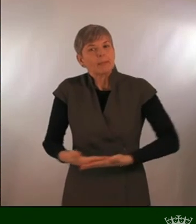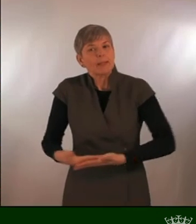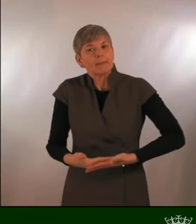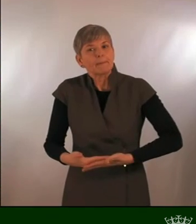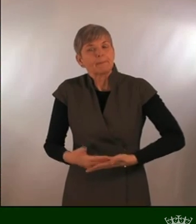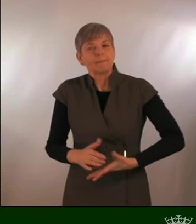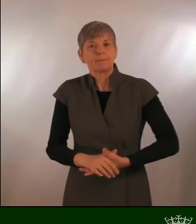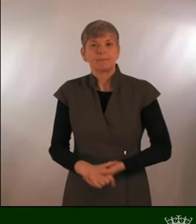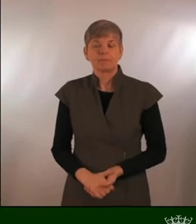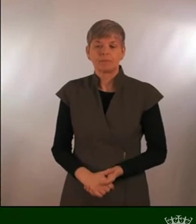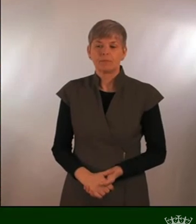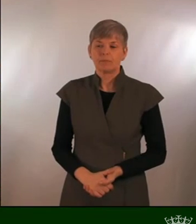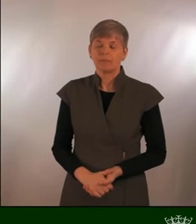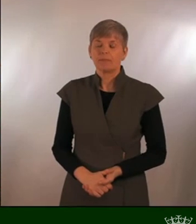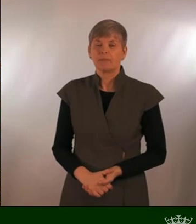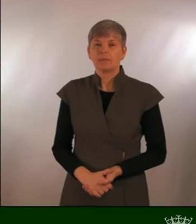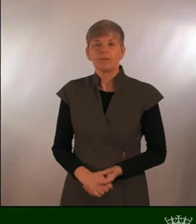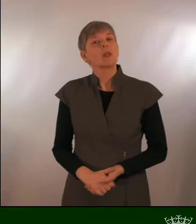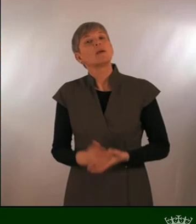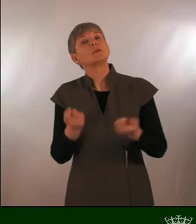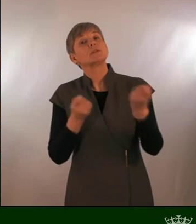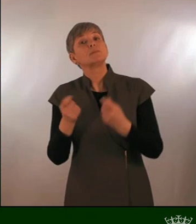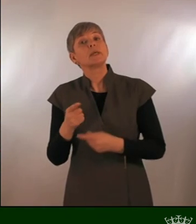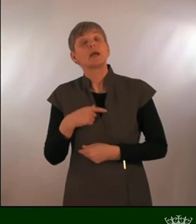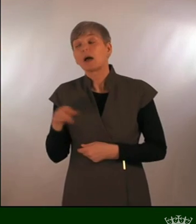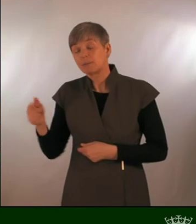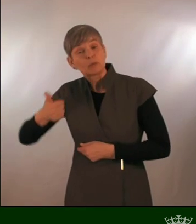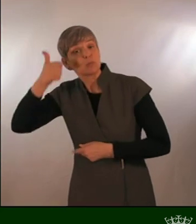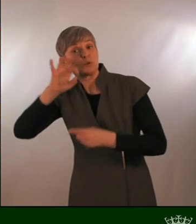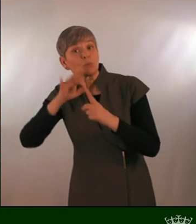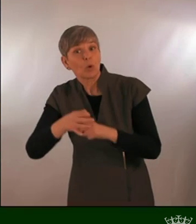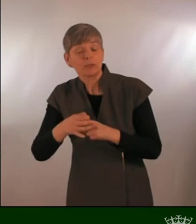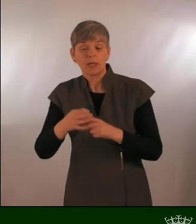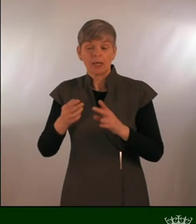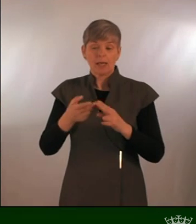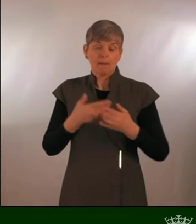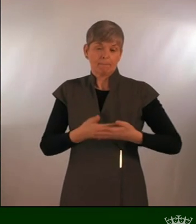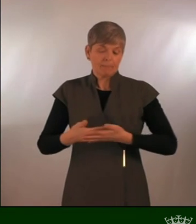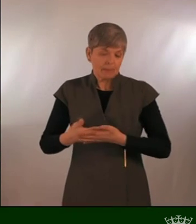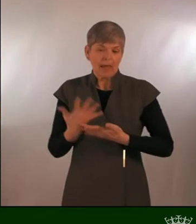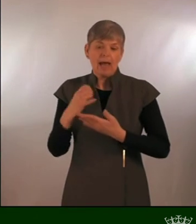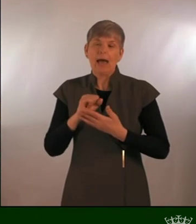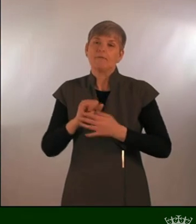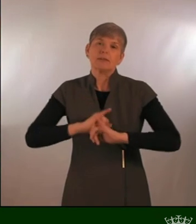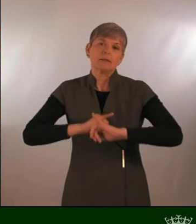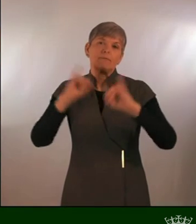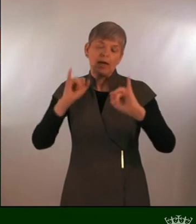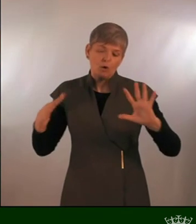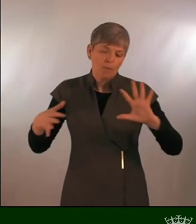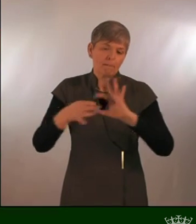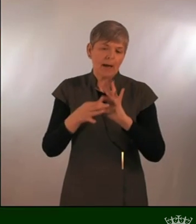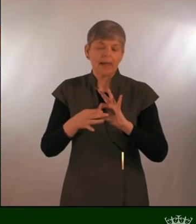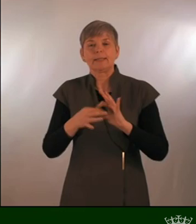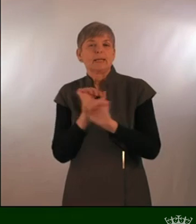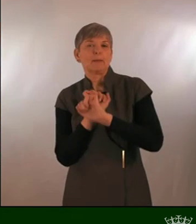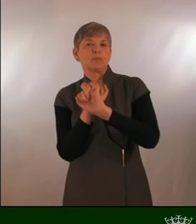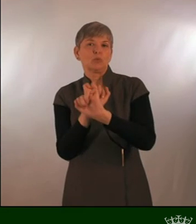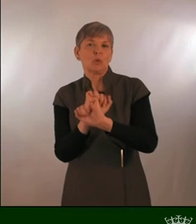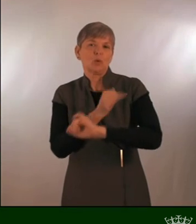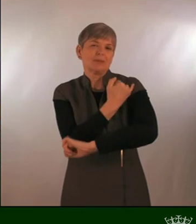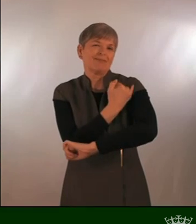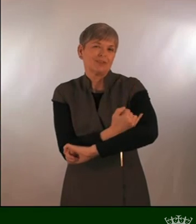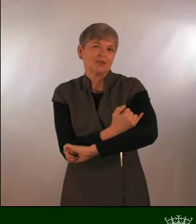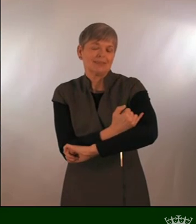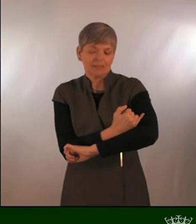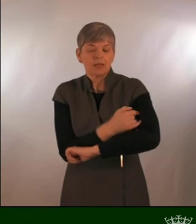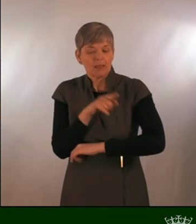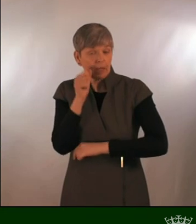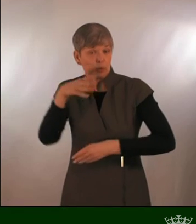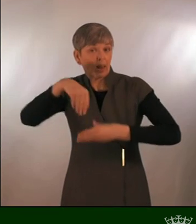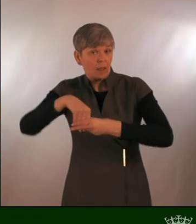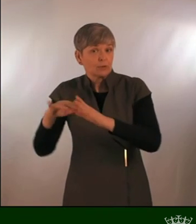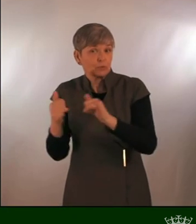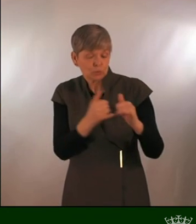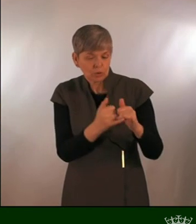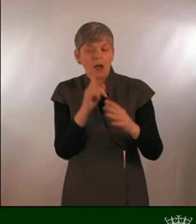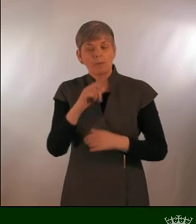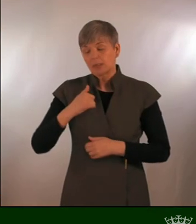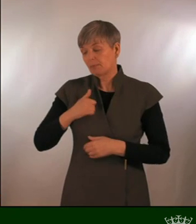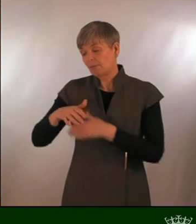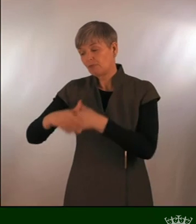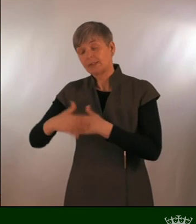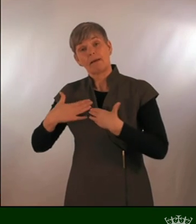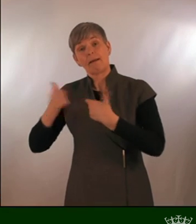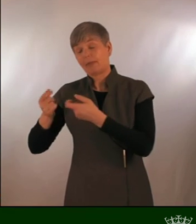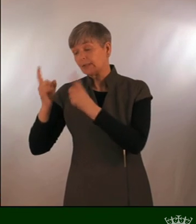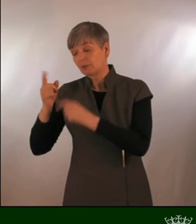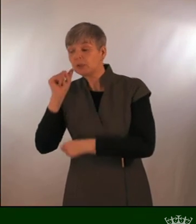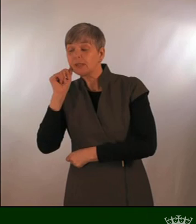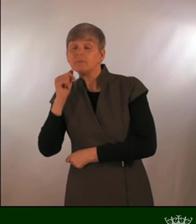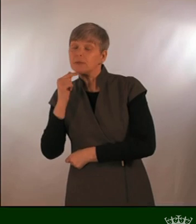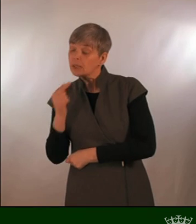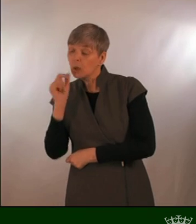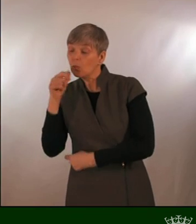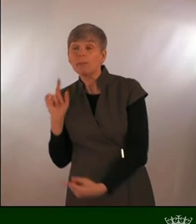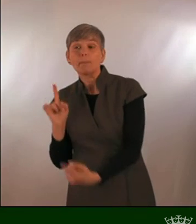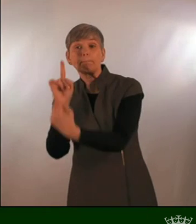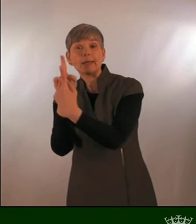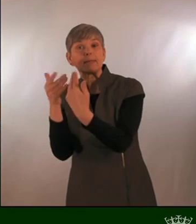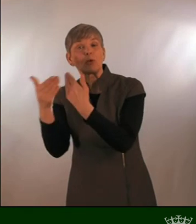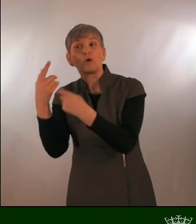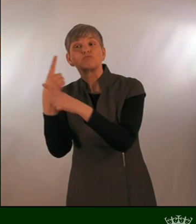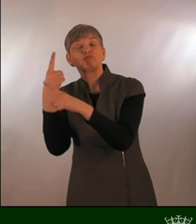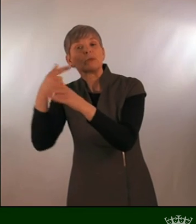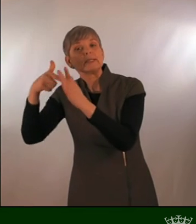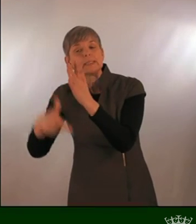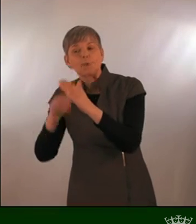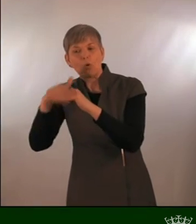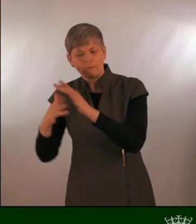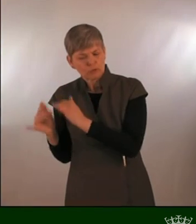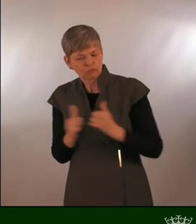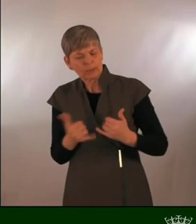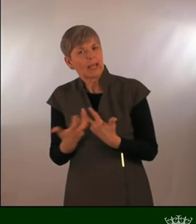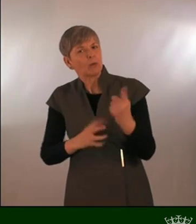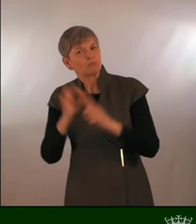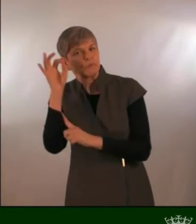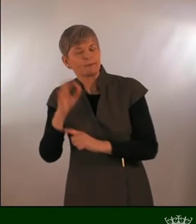My honourable Friend raises a very important point. I am glad that, starting this year, screening for babies with severe combined immunodeficiency will be evaluated for inclusion in the screening programme, but my right honourable Friend the Health Secretary says he is more than willing to meet her to discuss further how screening could be improved.